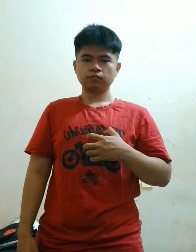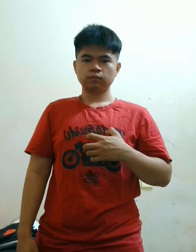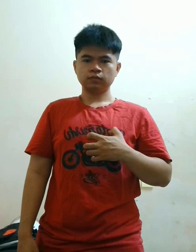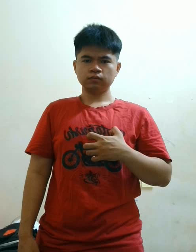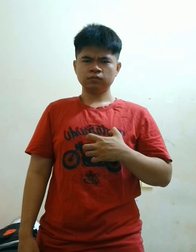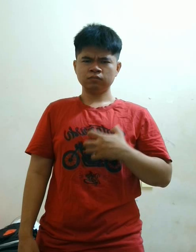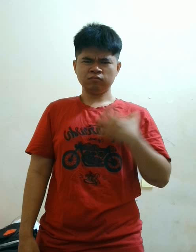tuc gian